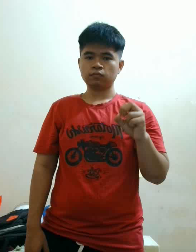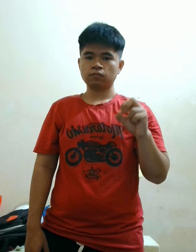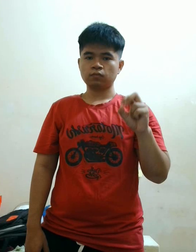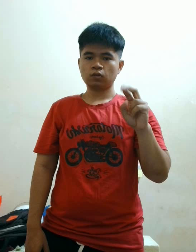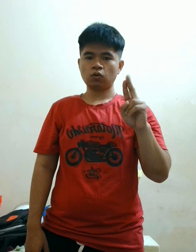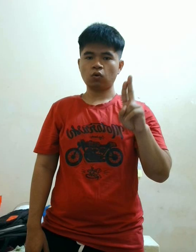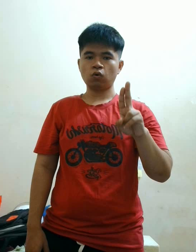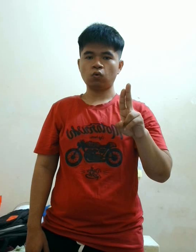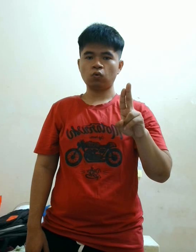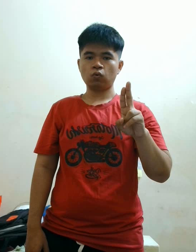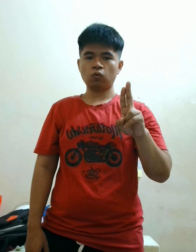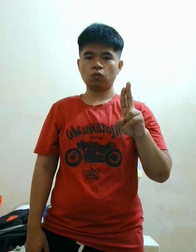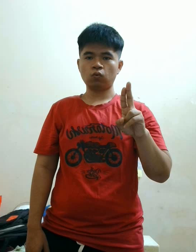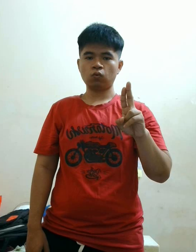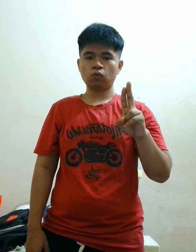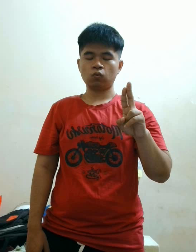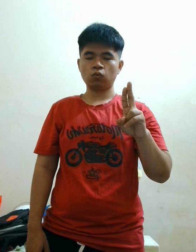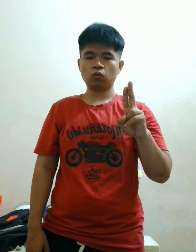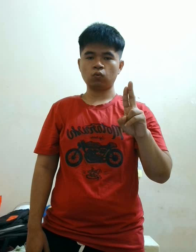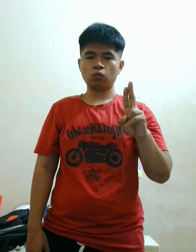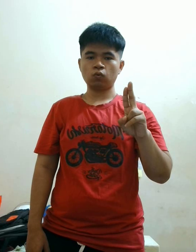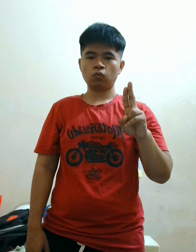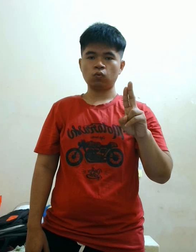u